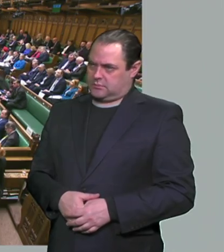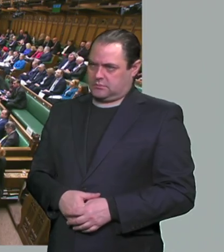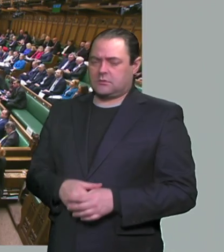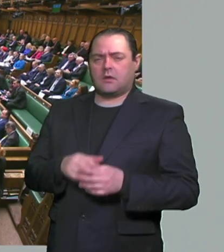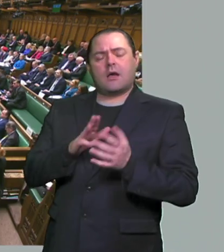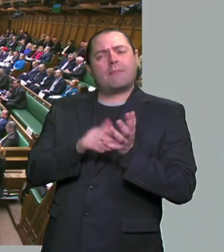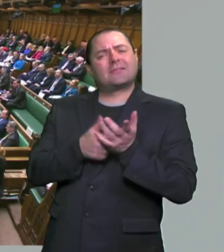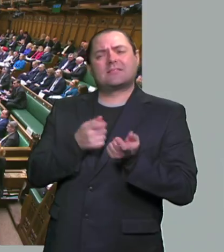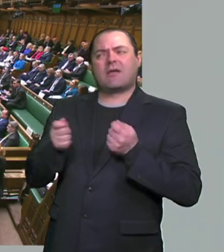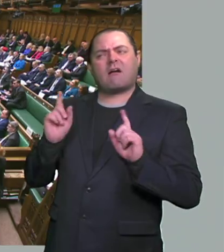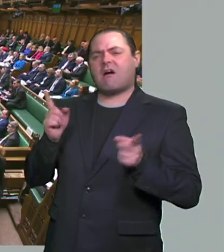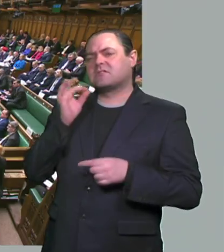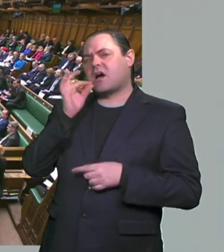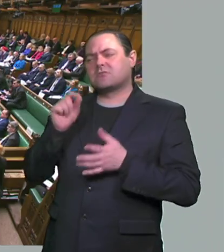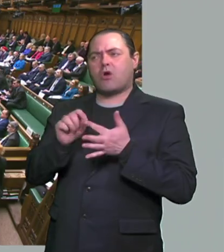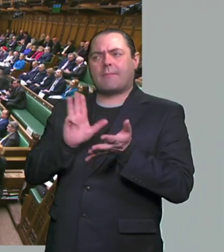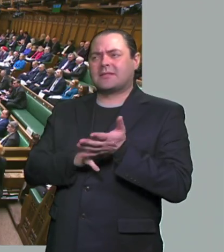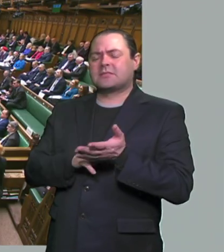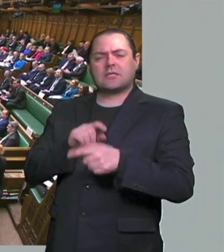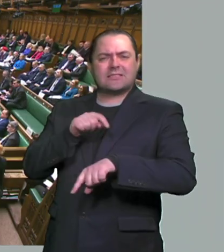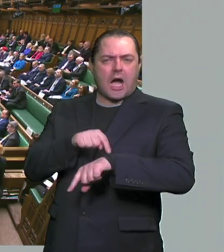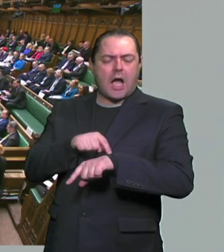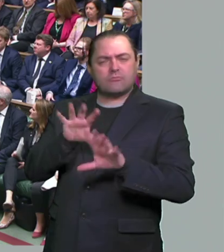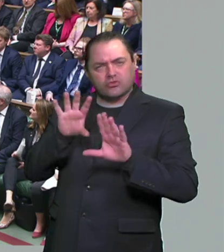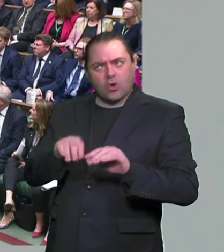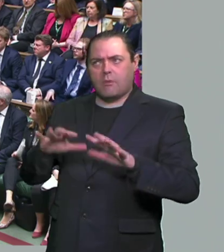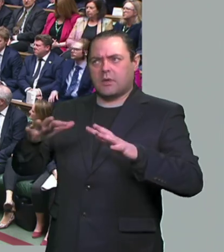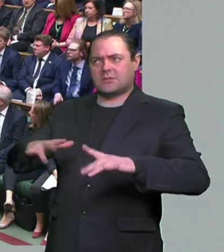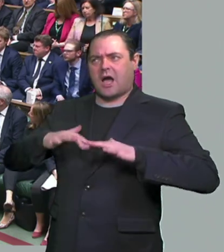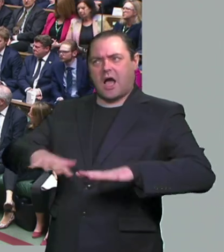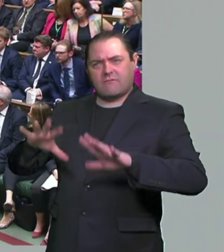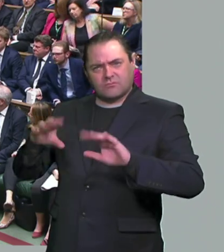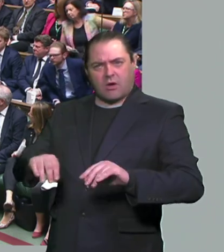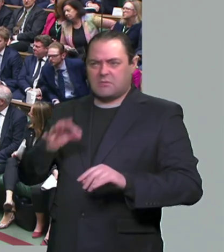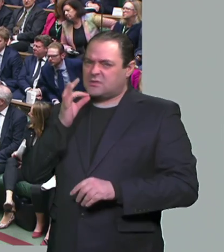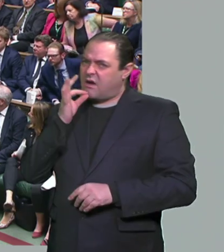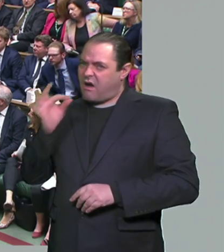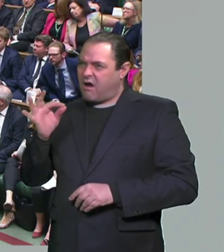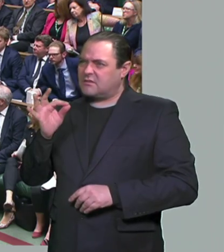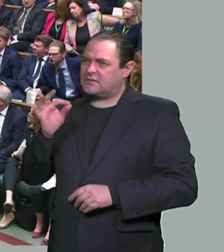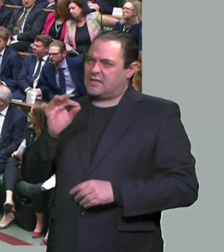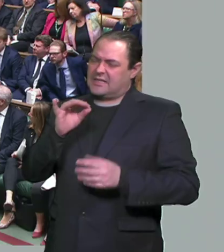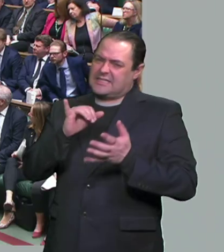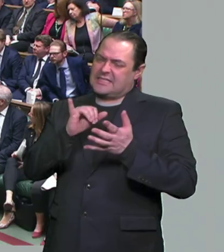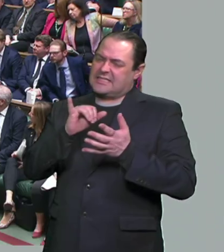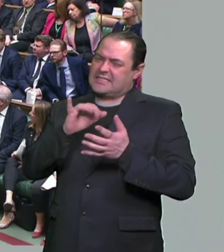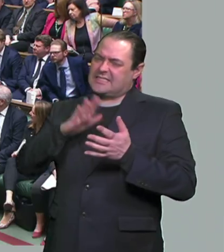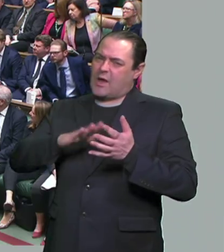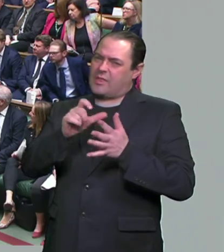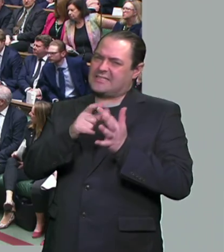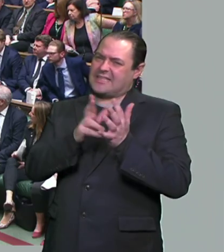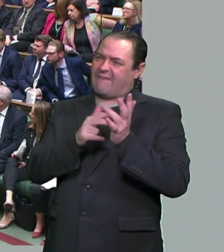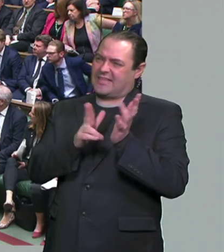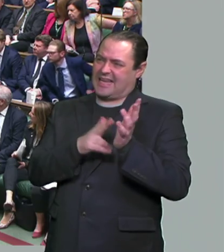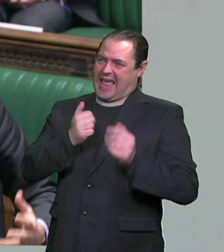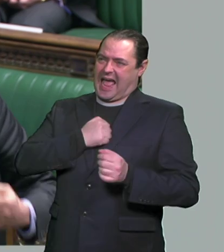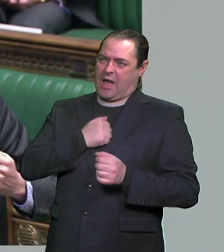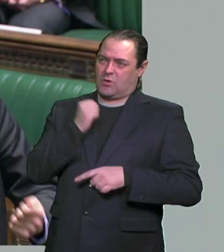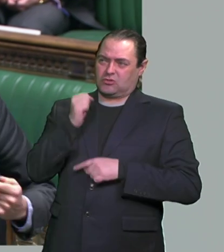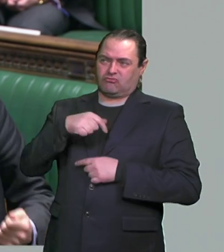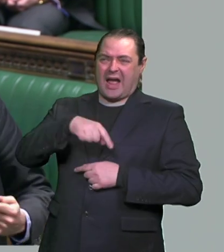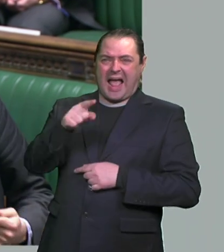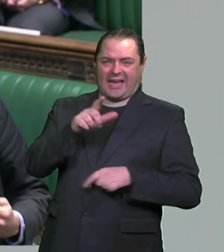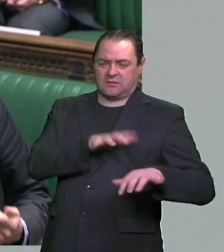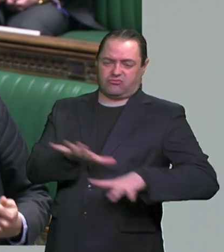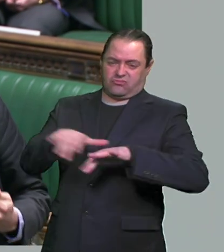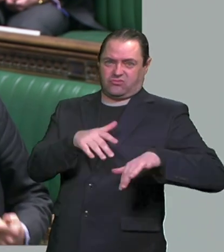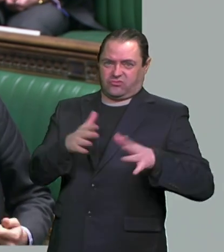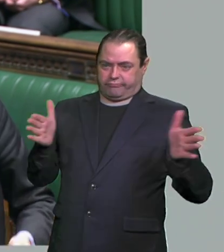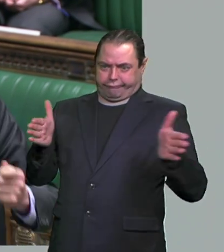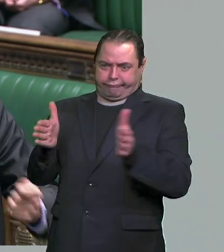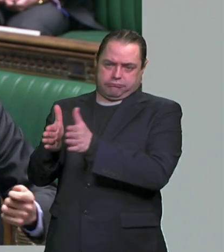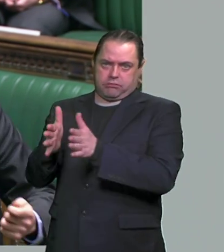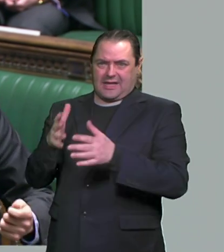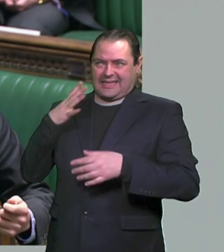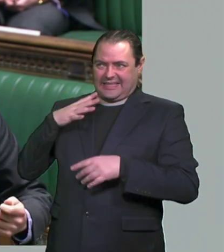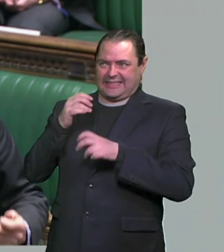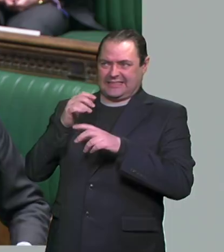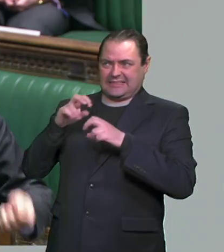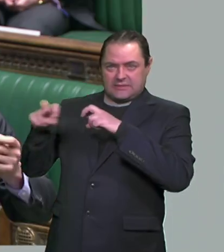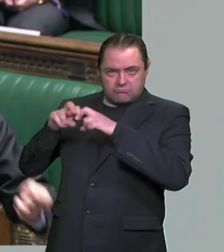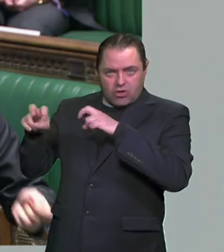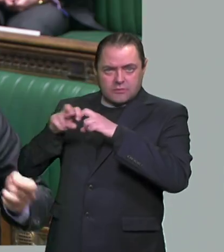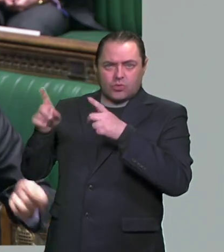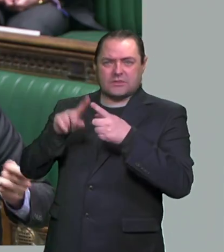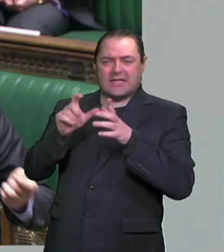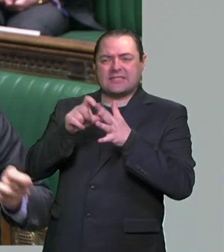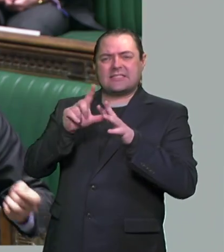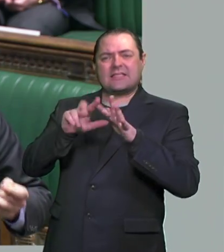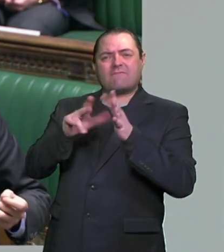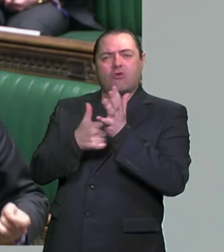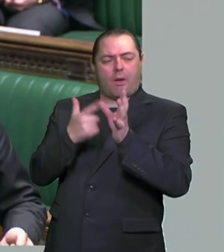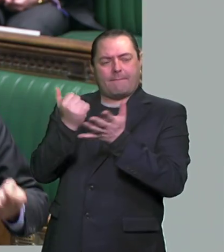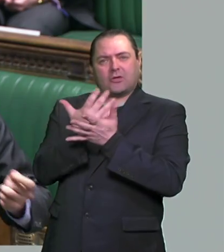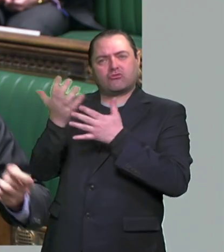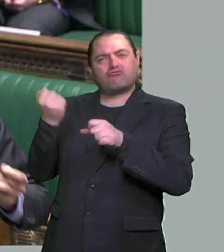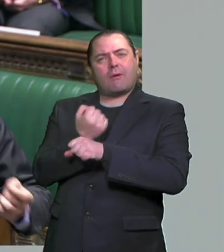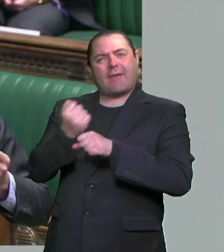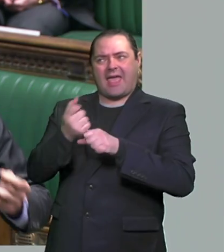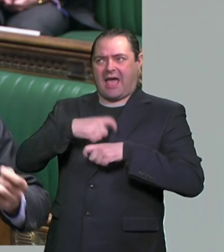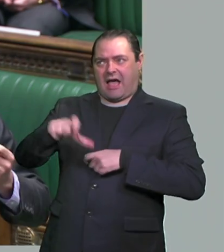I cannot ask the Prime Minister to stop time or tide, but I might ask him to offset their effects, because in south Devon, the Slapton line is being eroded away, and I need him to help me lobby the Department for Transport and the Secretary of State for Environment, Food and Rural Affairs to see that we get the repairs done.